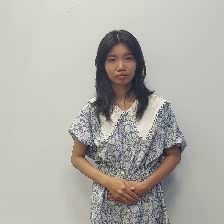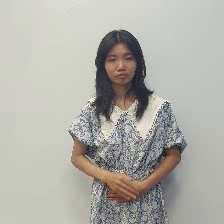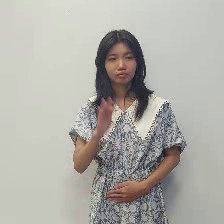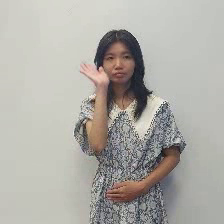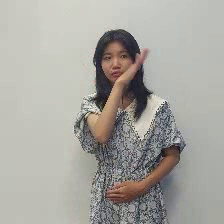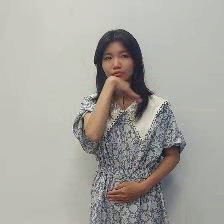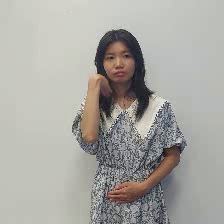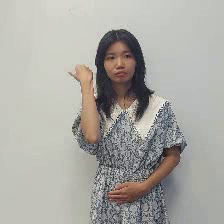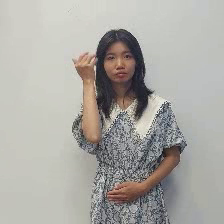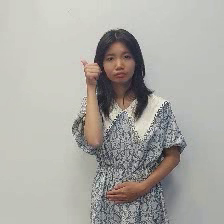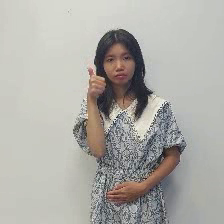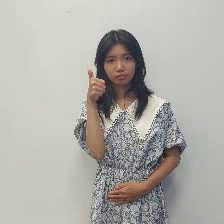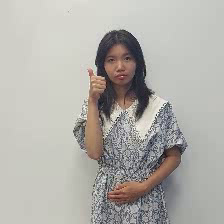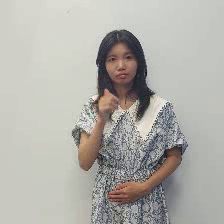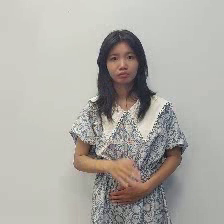Đẹp